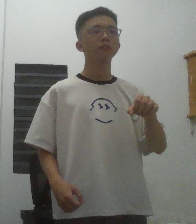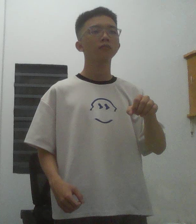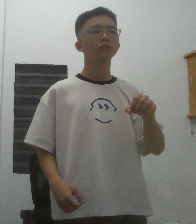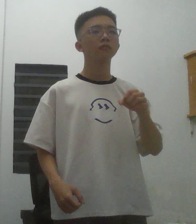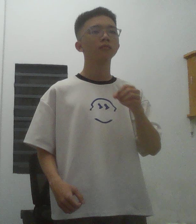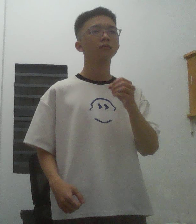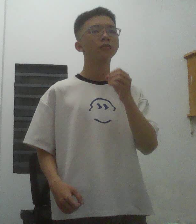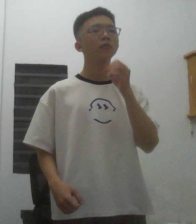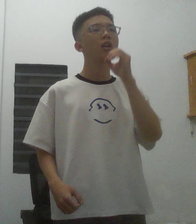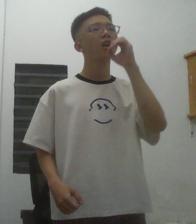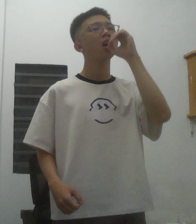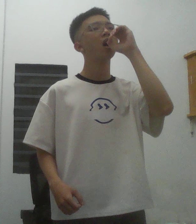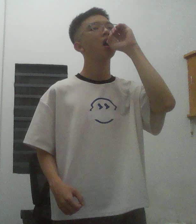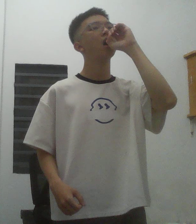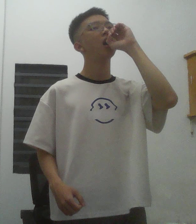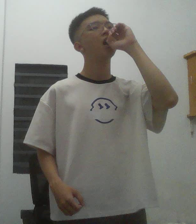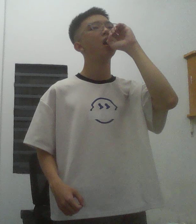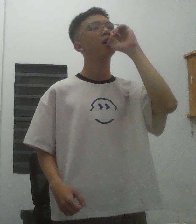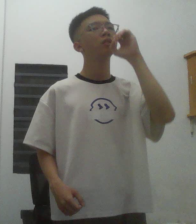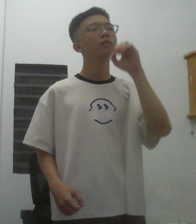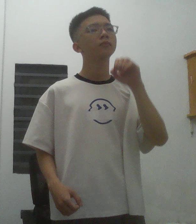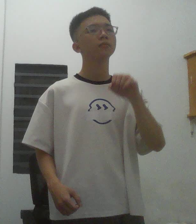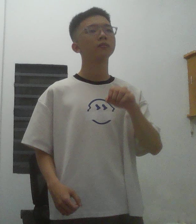uong